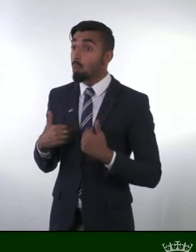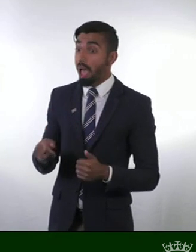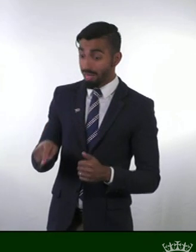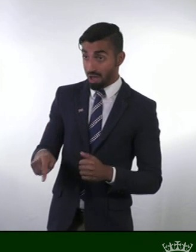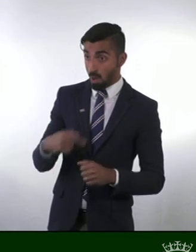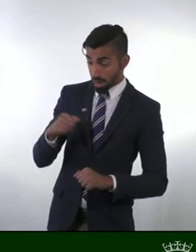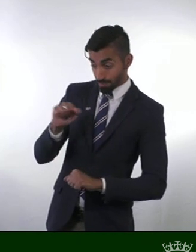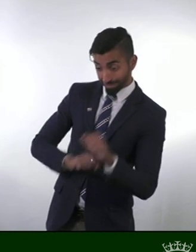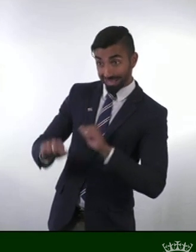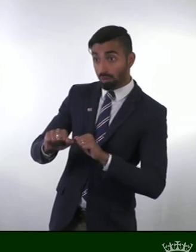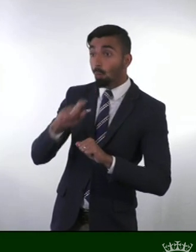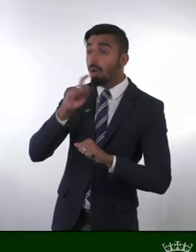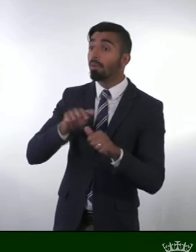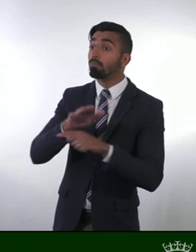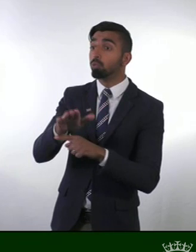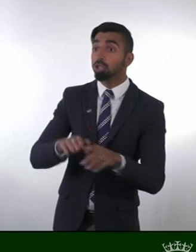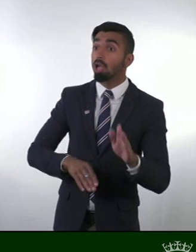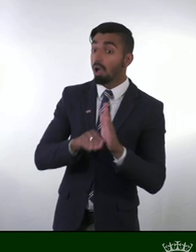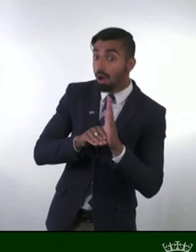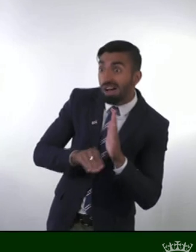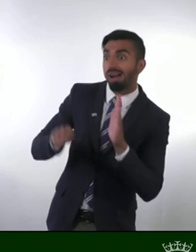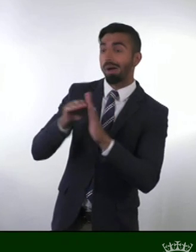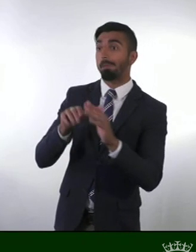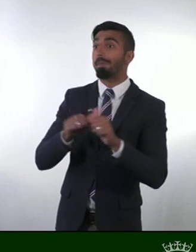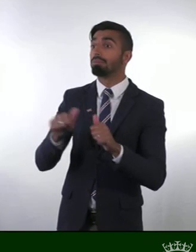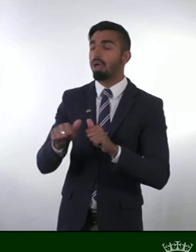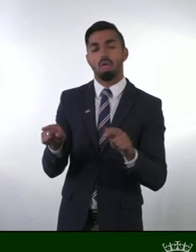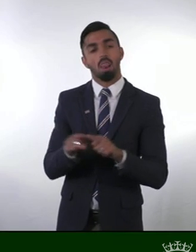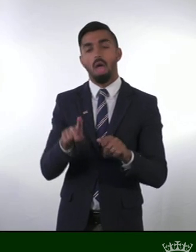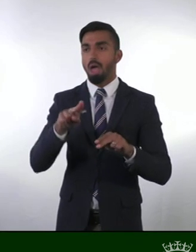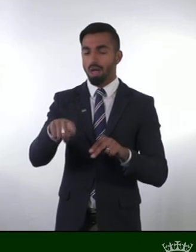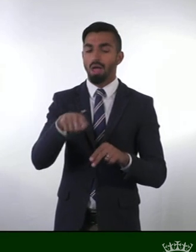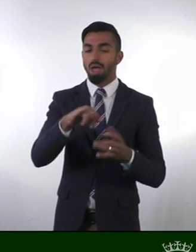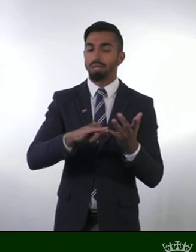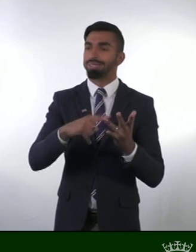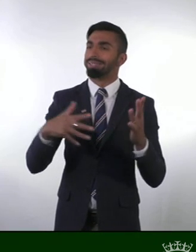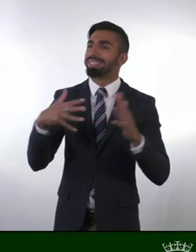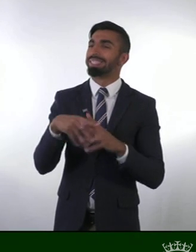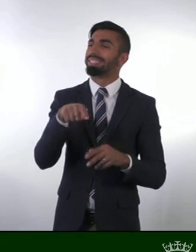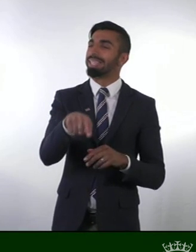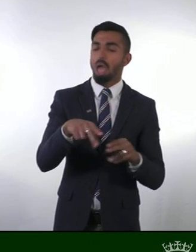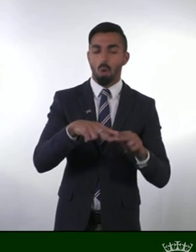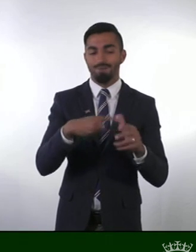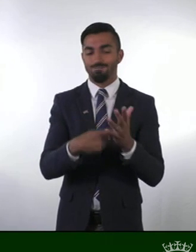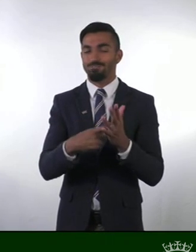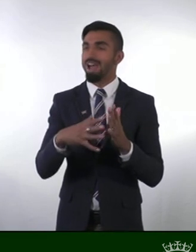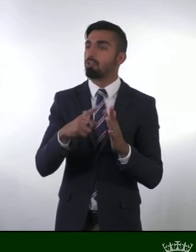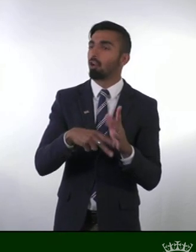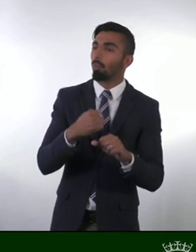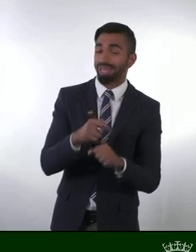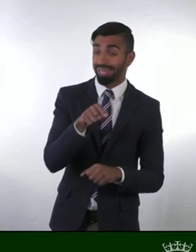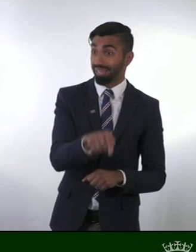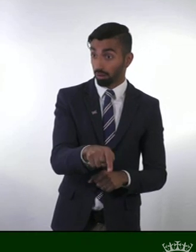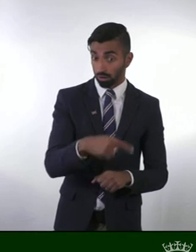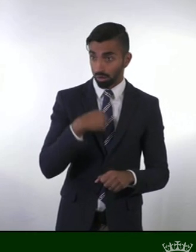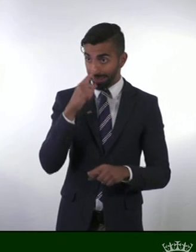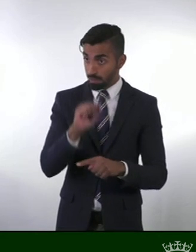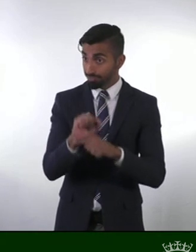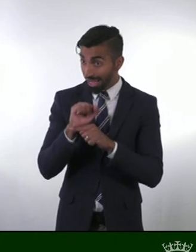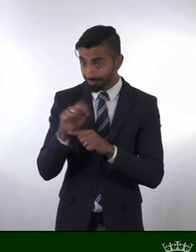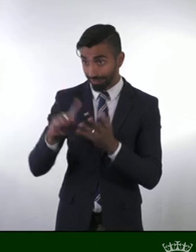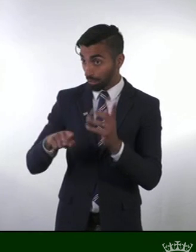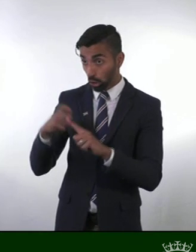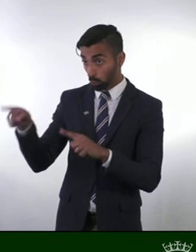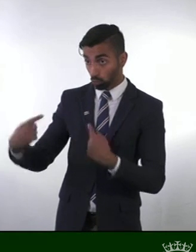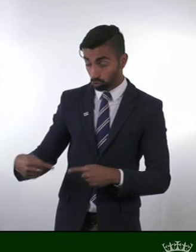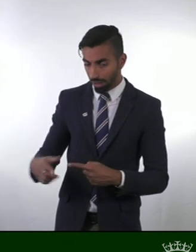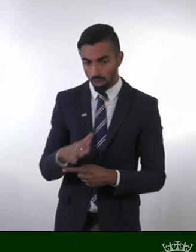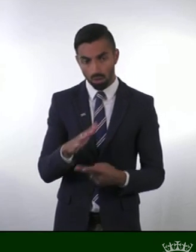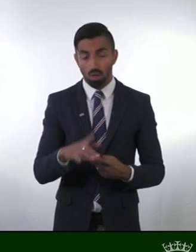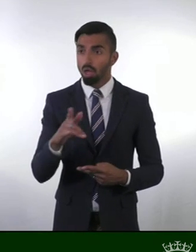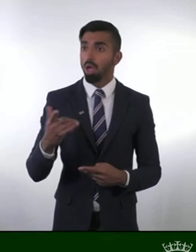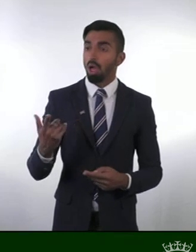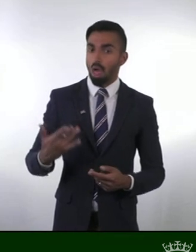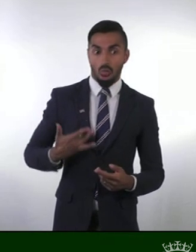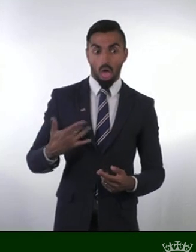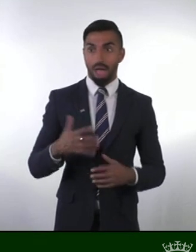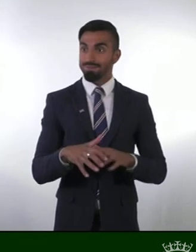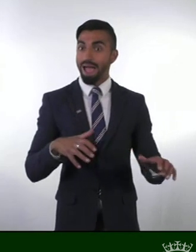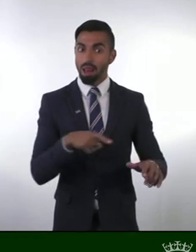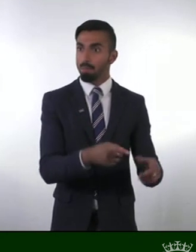We will be able to ban the treatment of farrowing sows that is currently legal in the EU, and we will be able to ban the shipment of live animals, which currently we cannot ban in the UK.